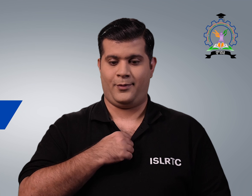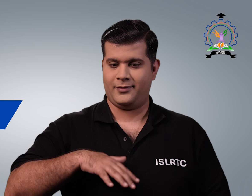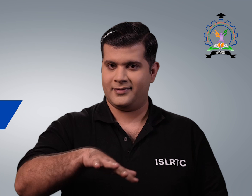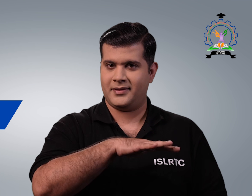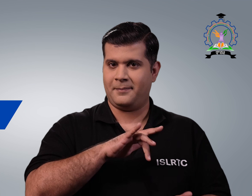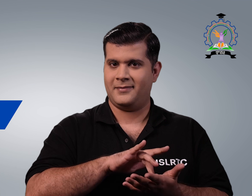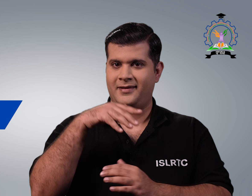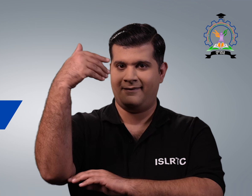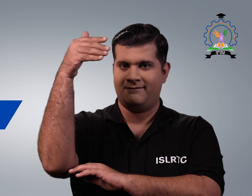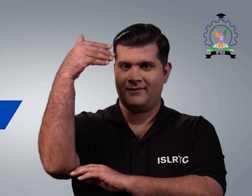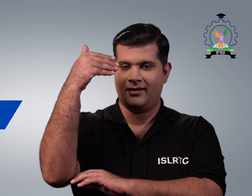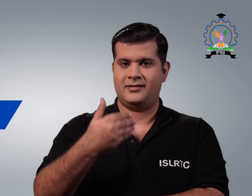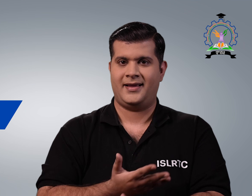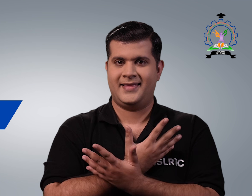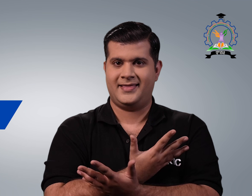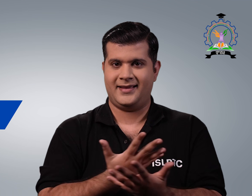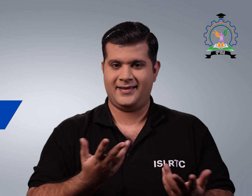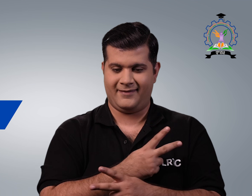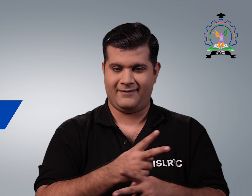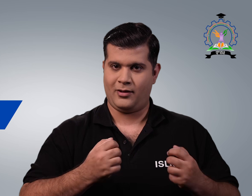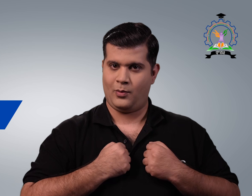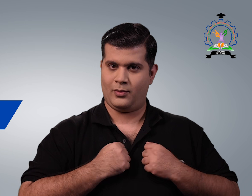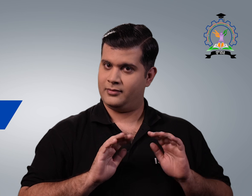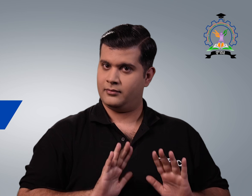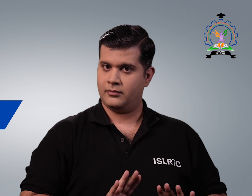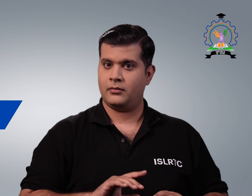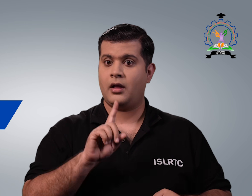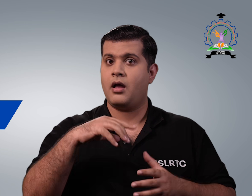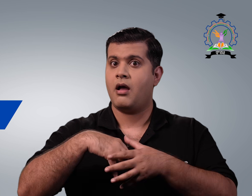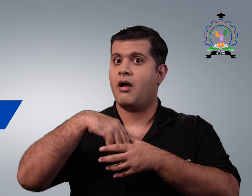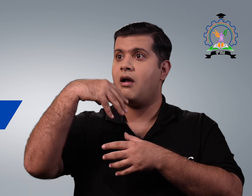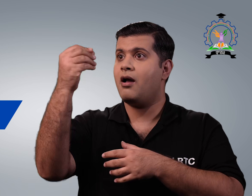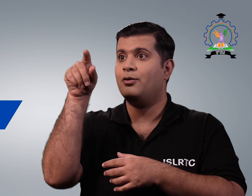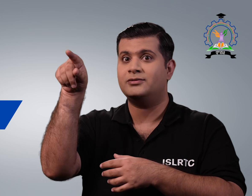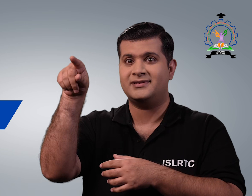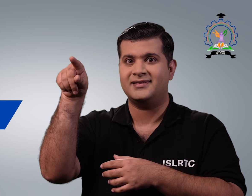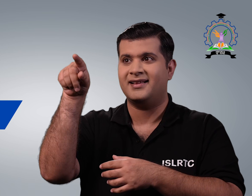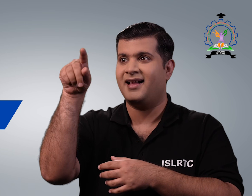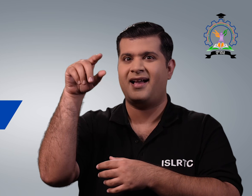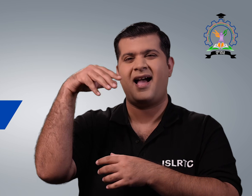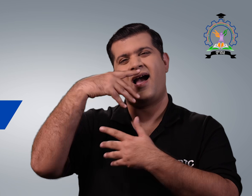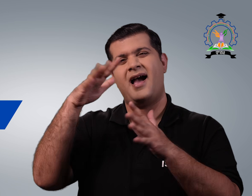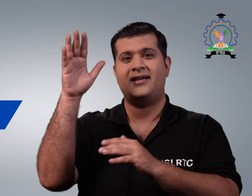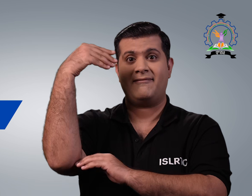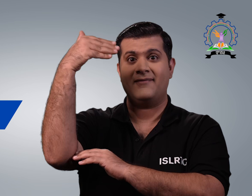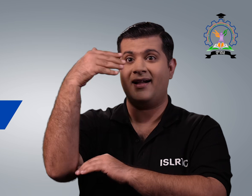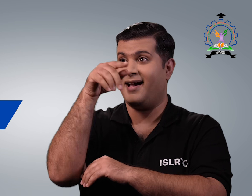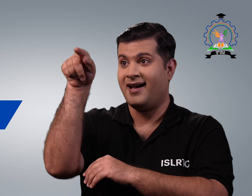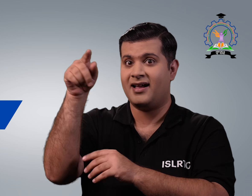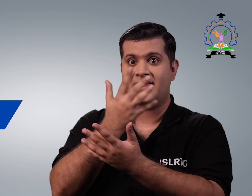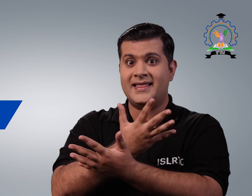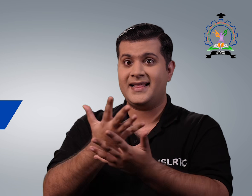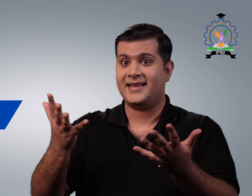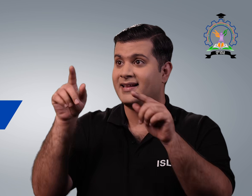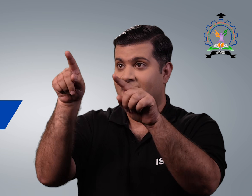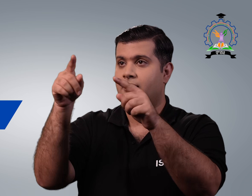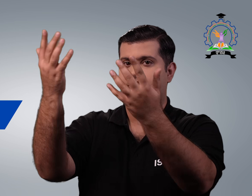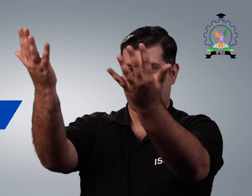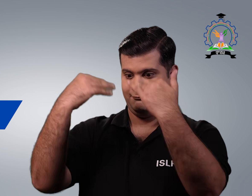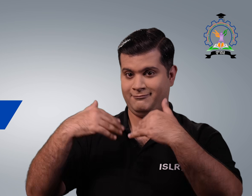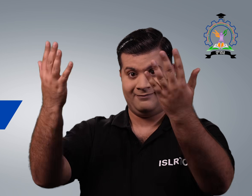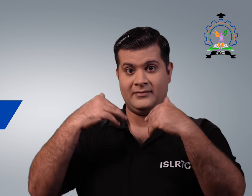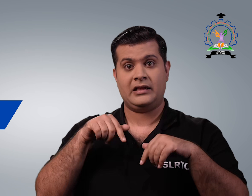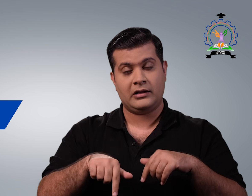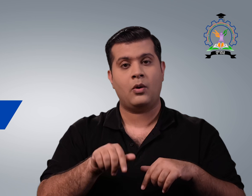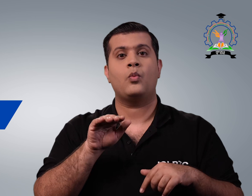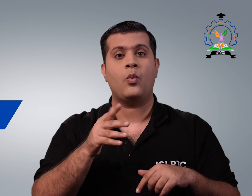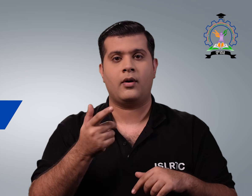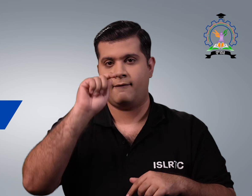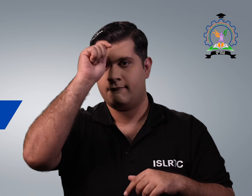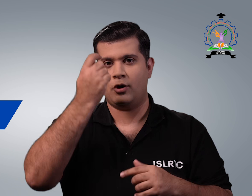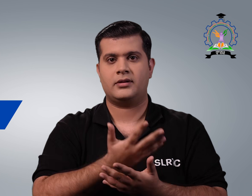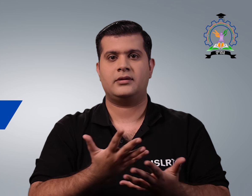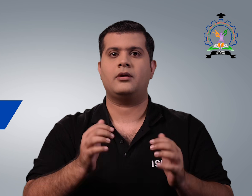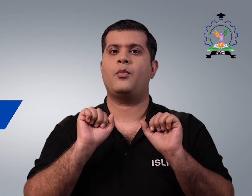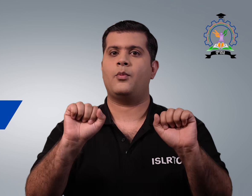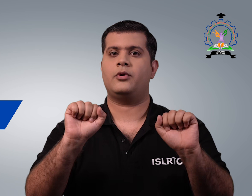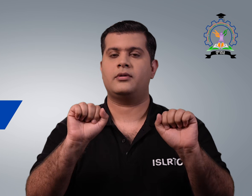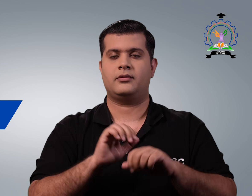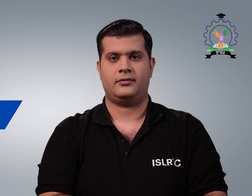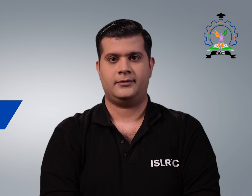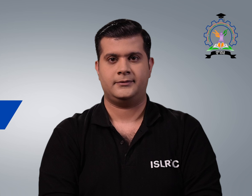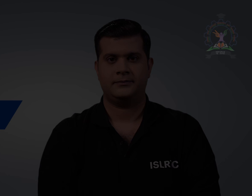Exotic means something that is not native to your country but comes from a foreign place.